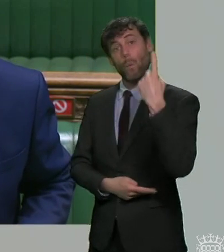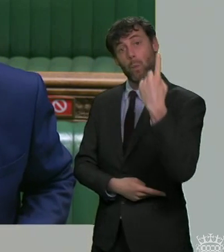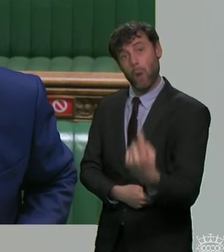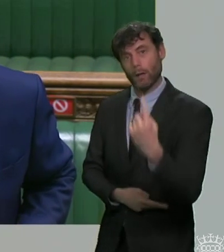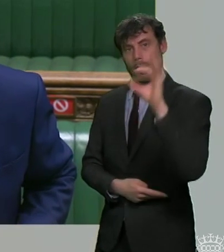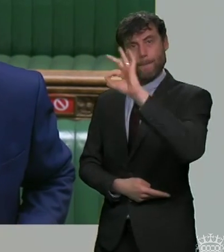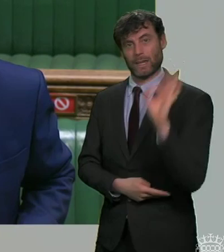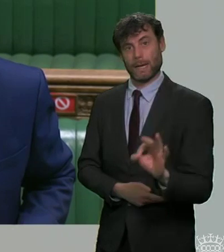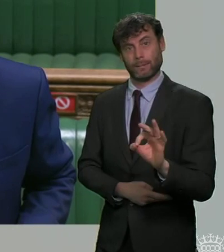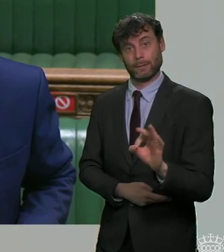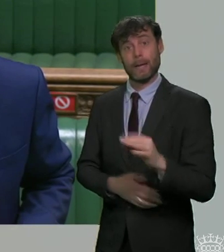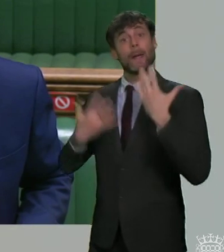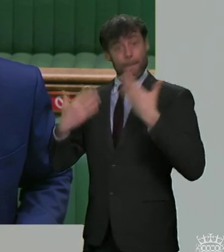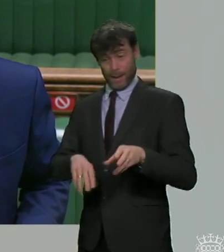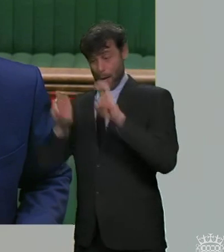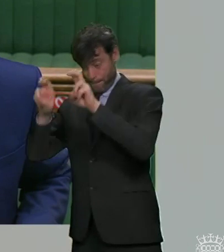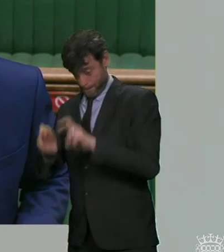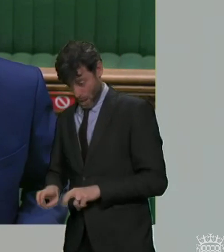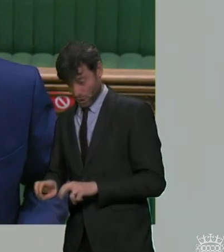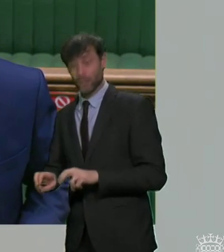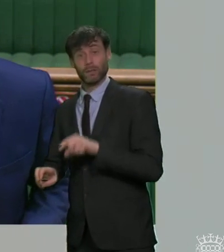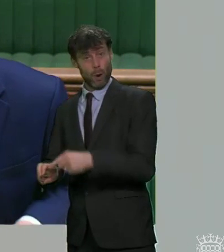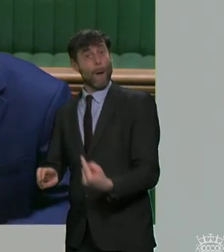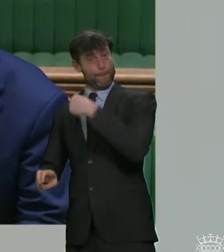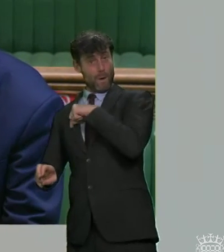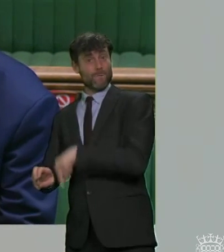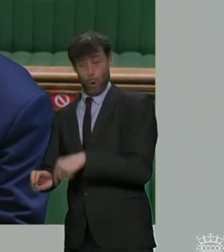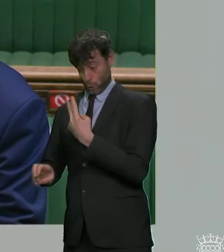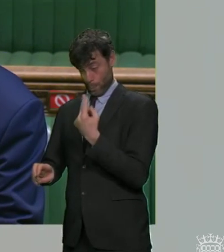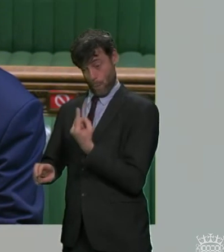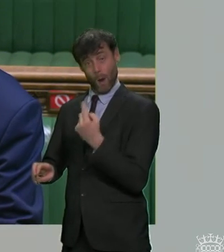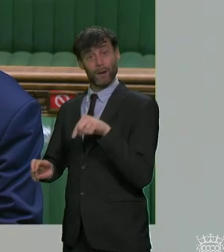It has been budgeted for, and now it is being taken away. The Prime Minister shakes his head.